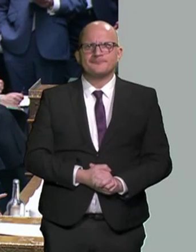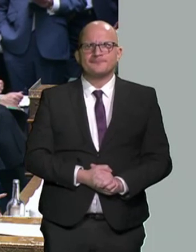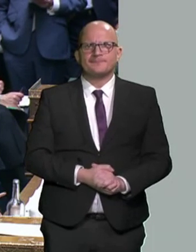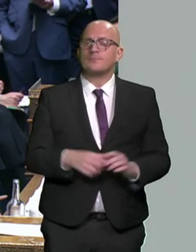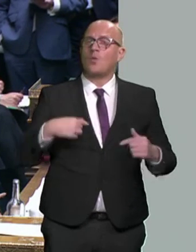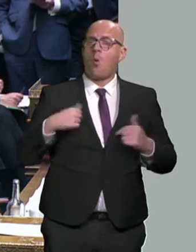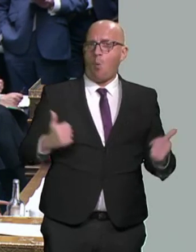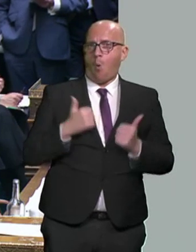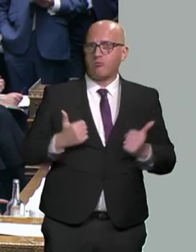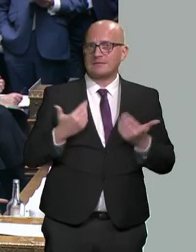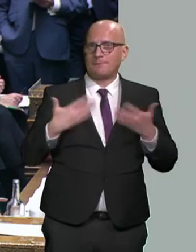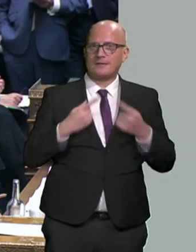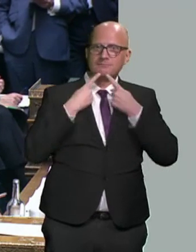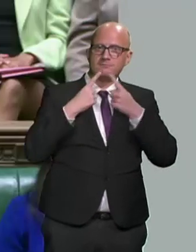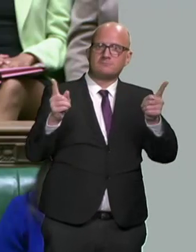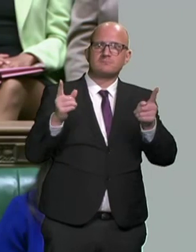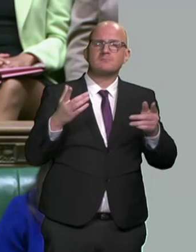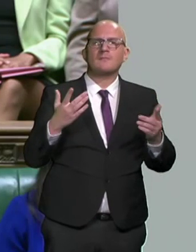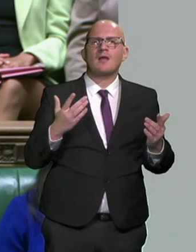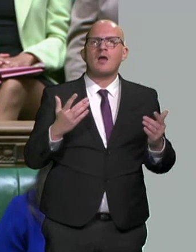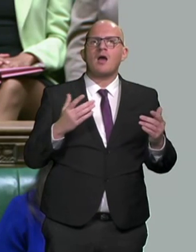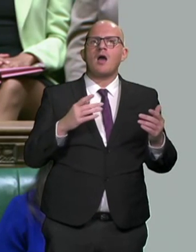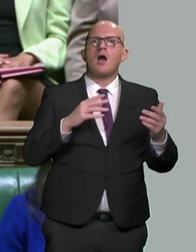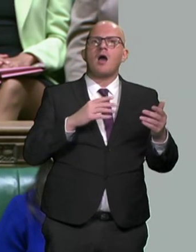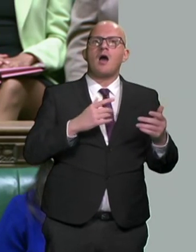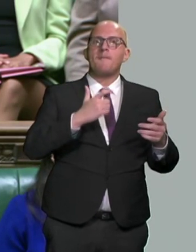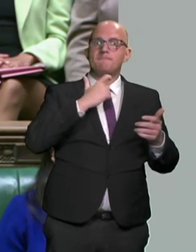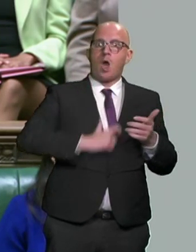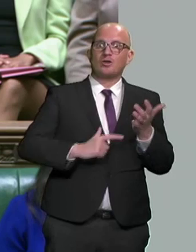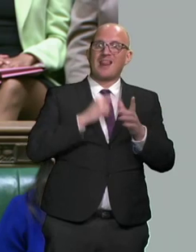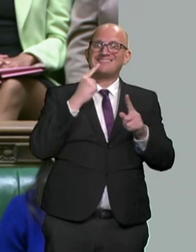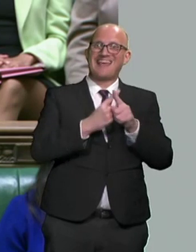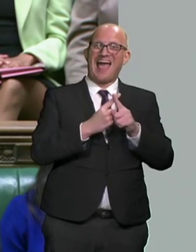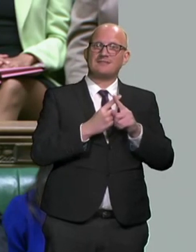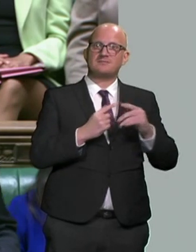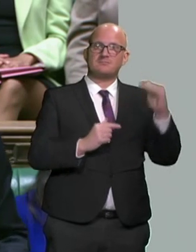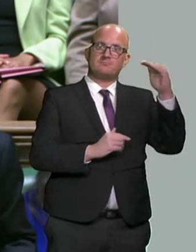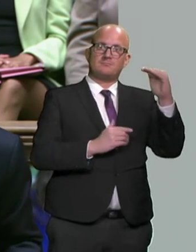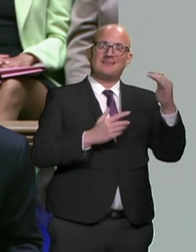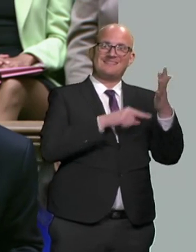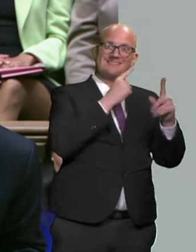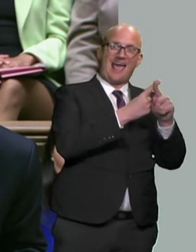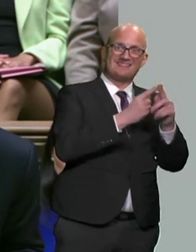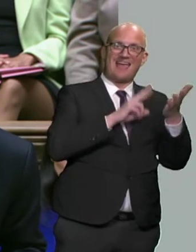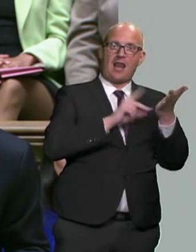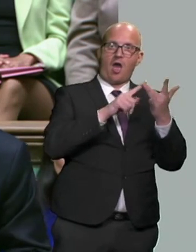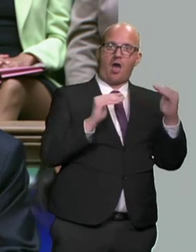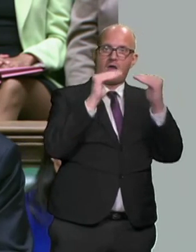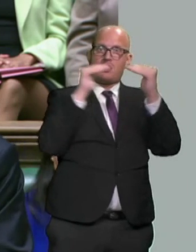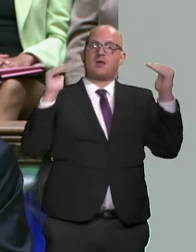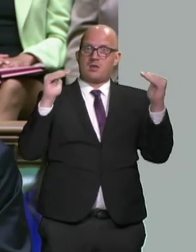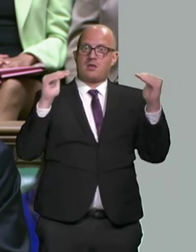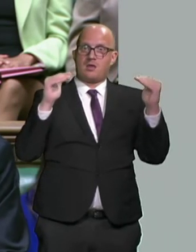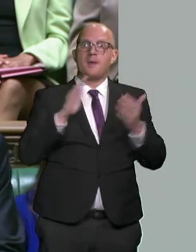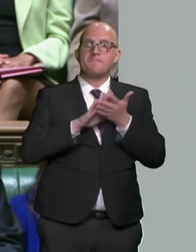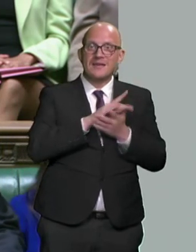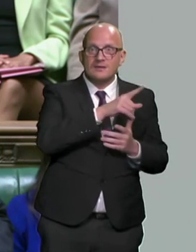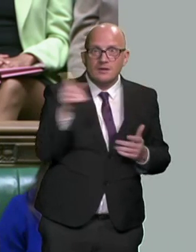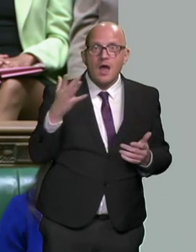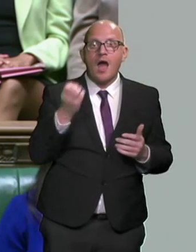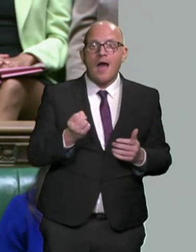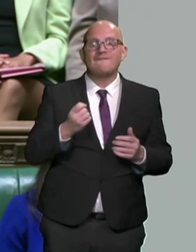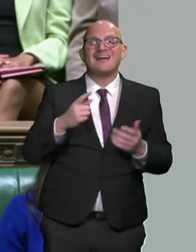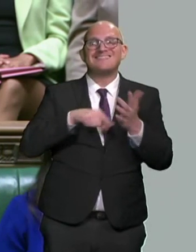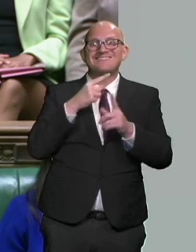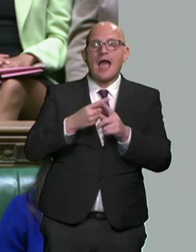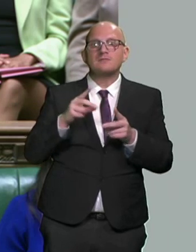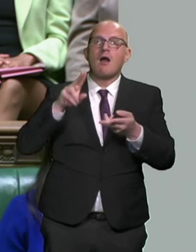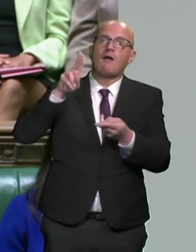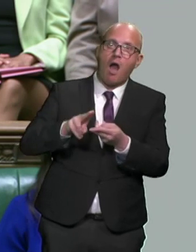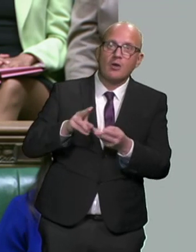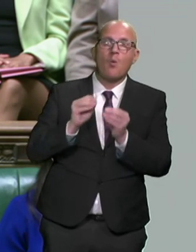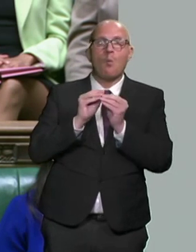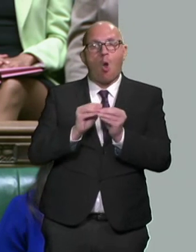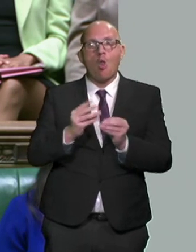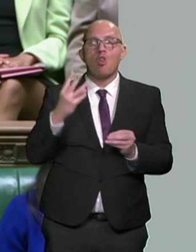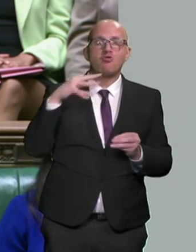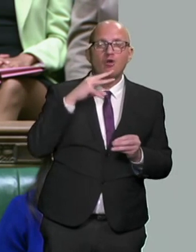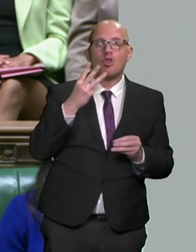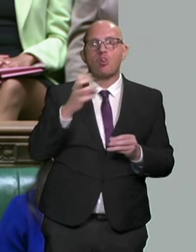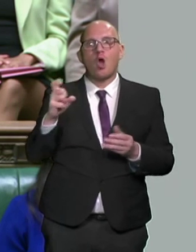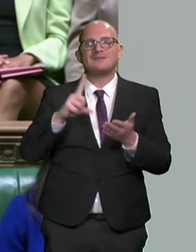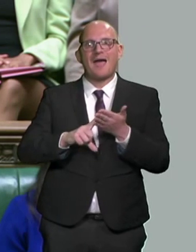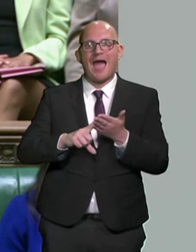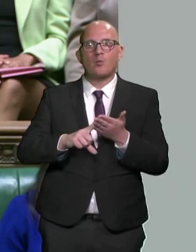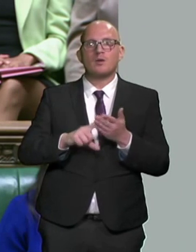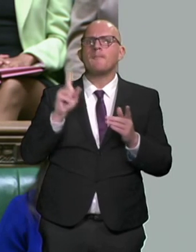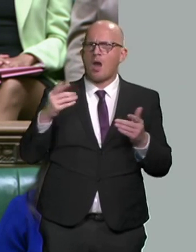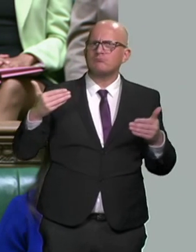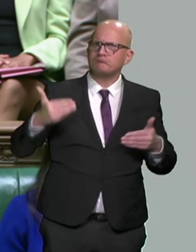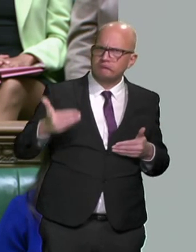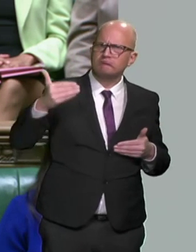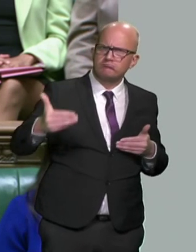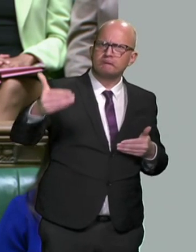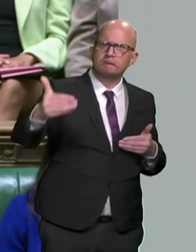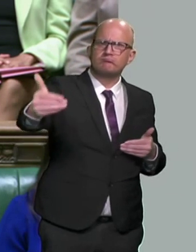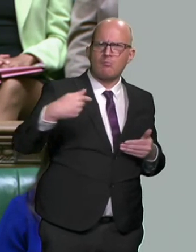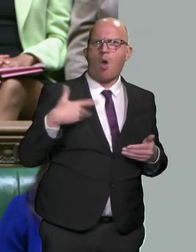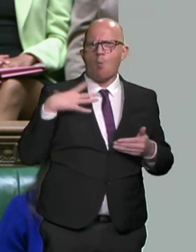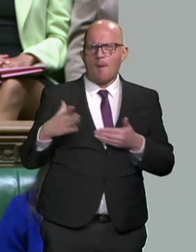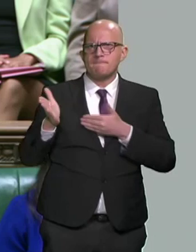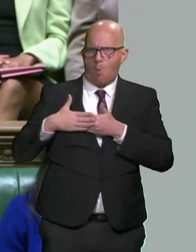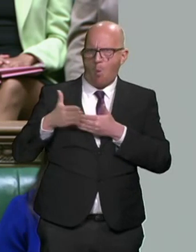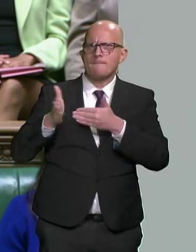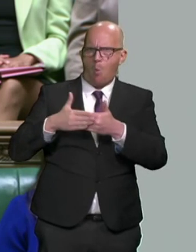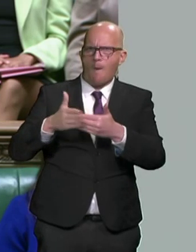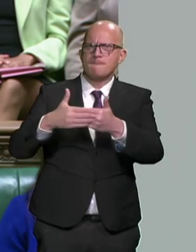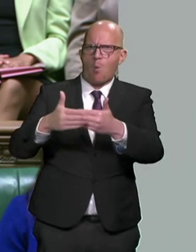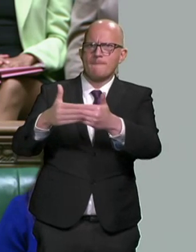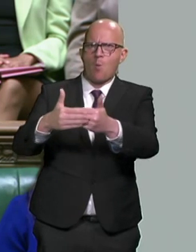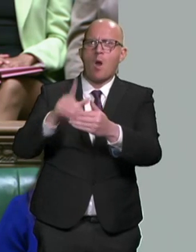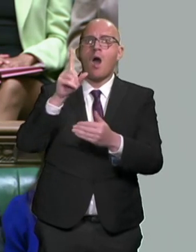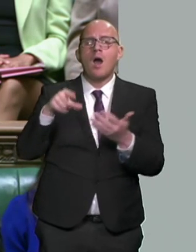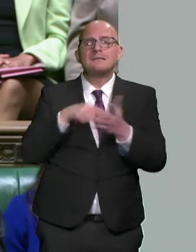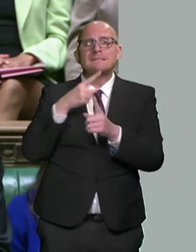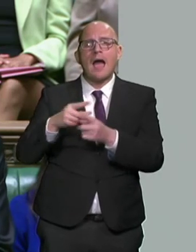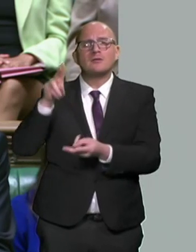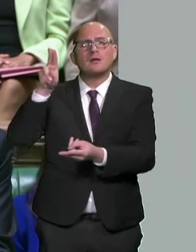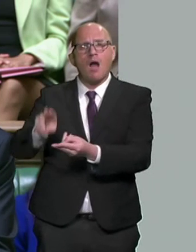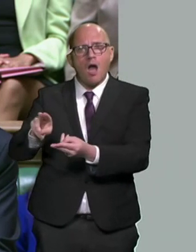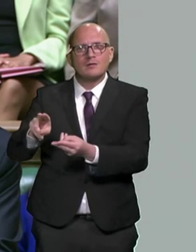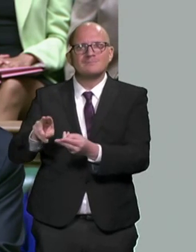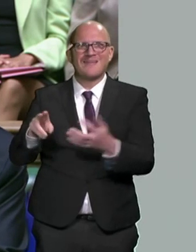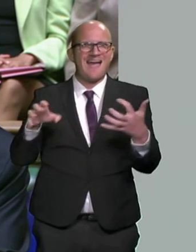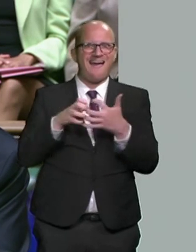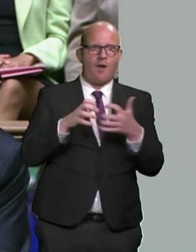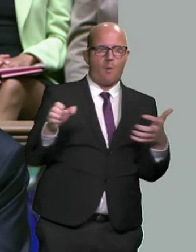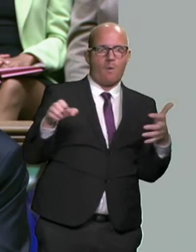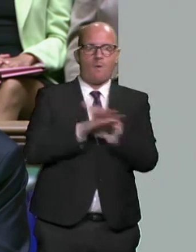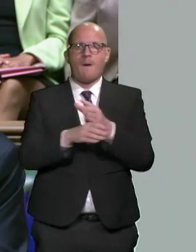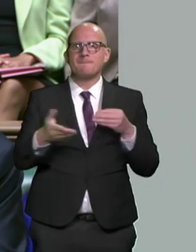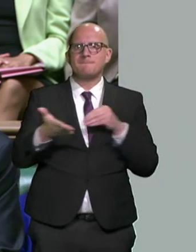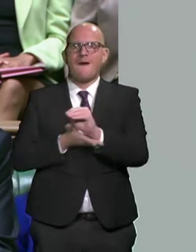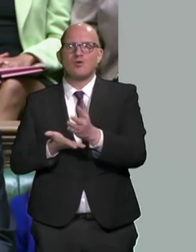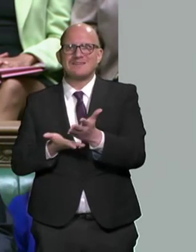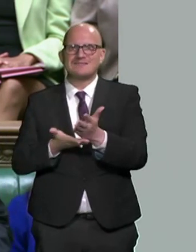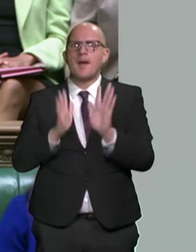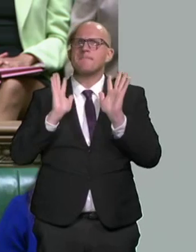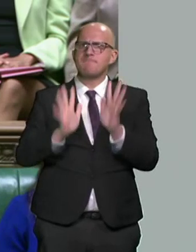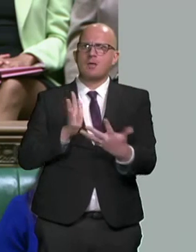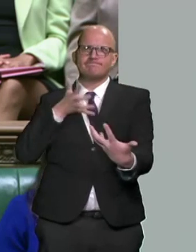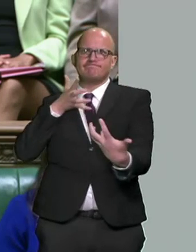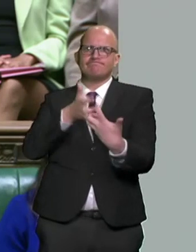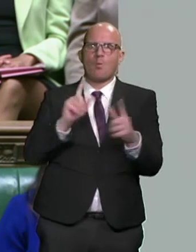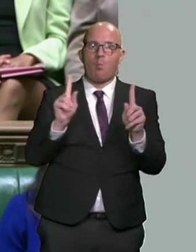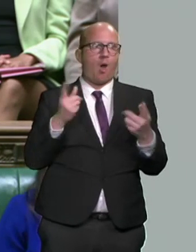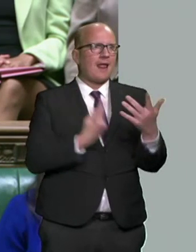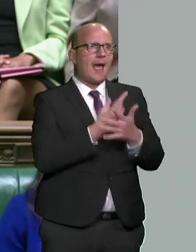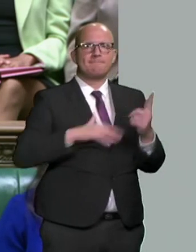We have already announced today the equalisation of personal tax thresholds, giving over 30 million workers a tax cut worth over £330, and over time I want to go further; but tax cuts must be paid for, must be prioritised, and must fit the economic circumstances of the time.